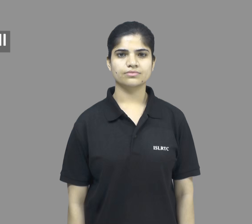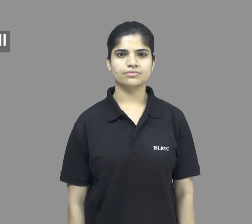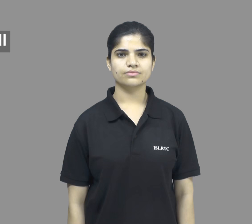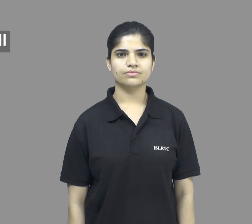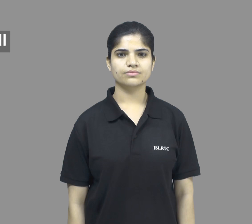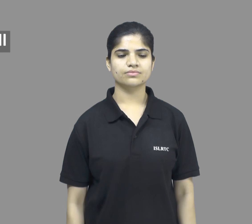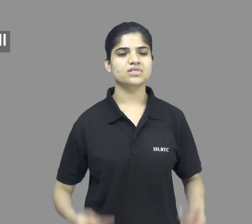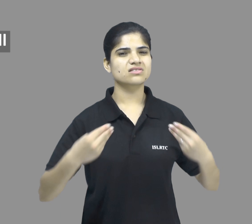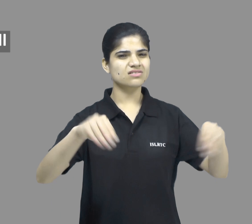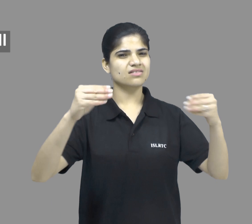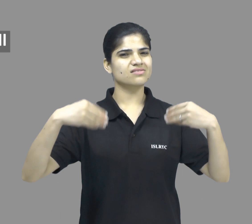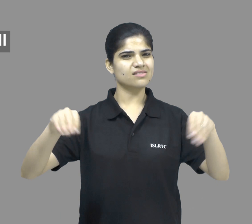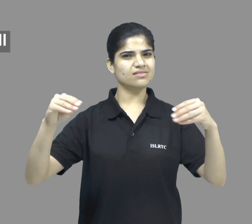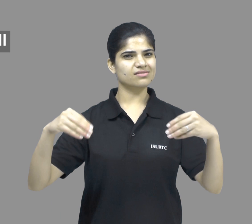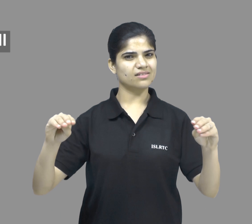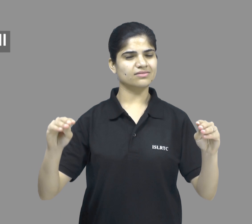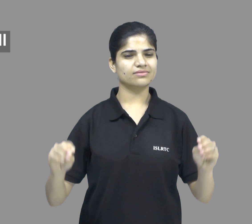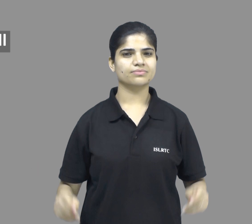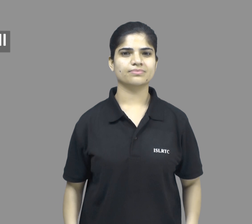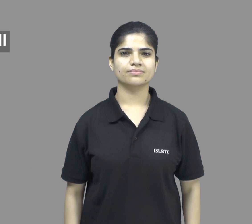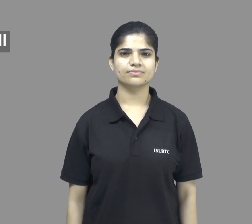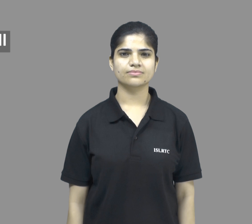Sell